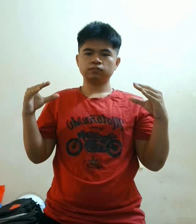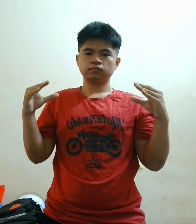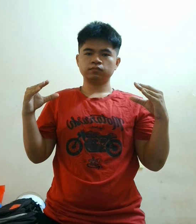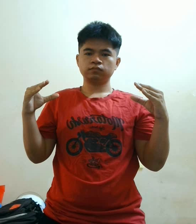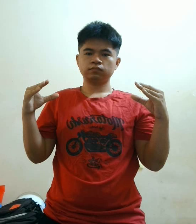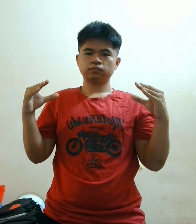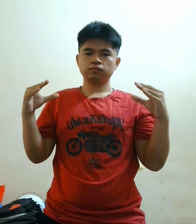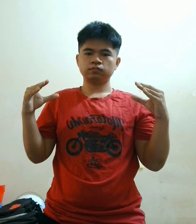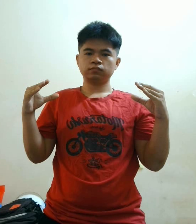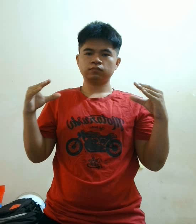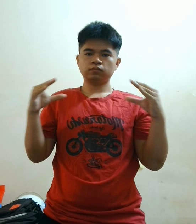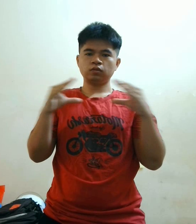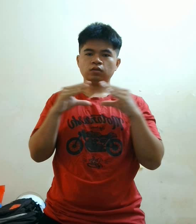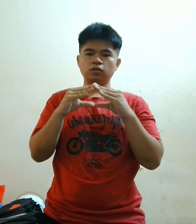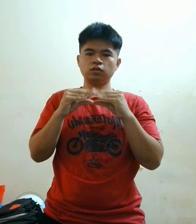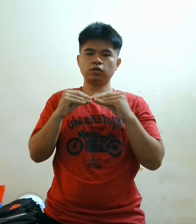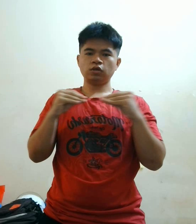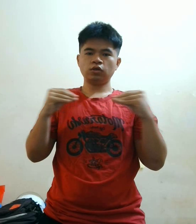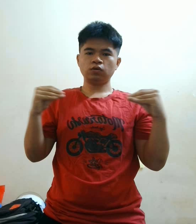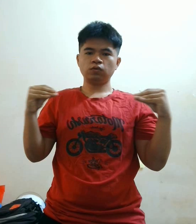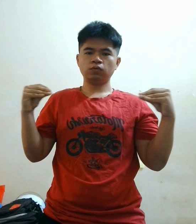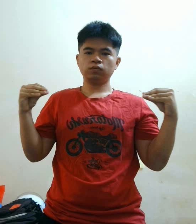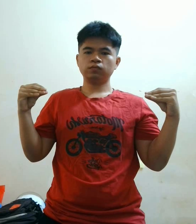nhieu